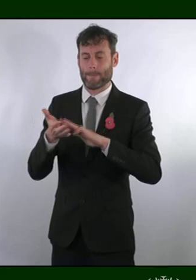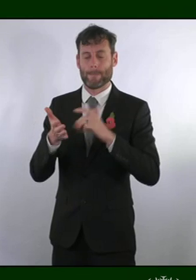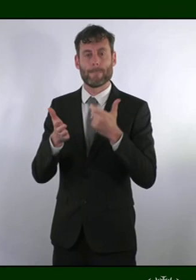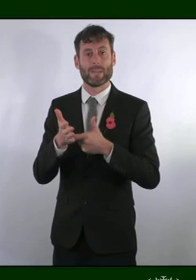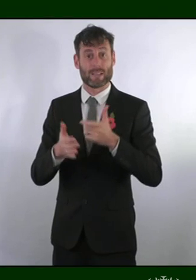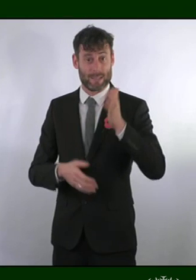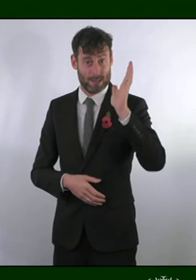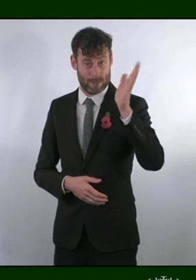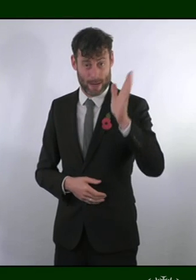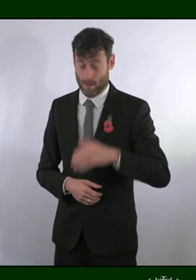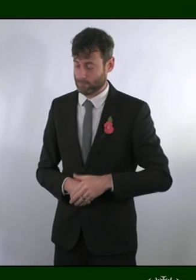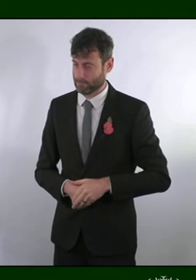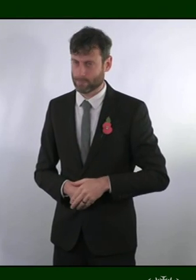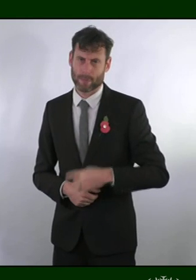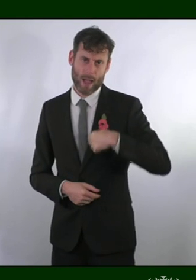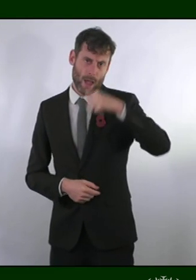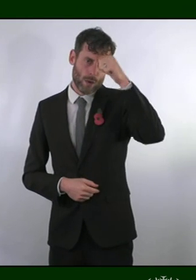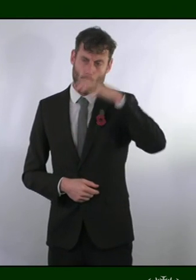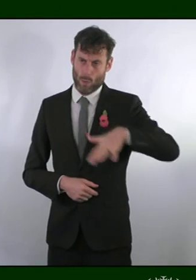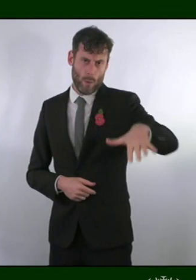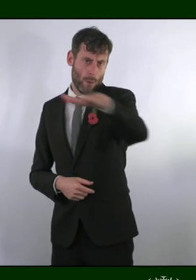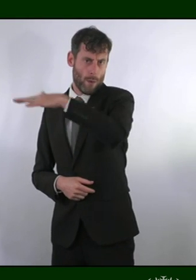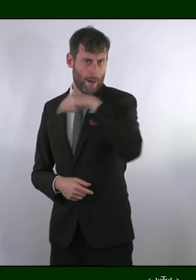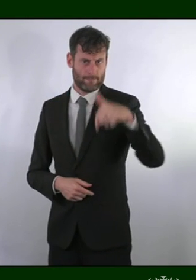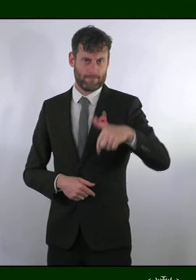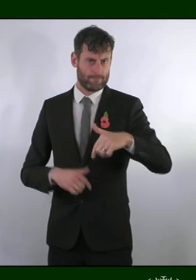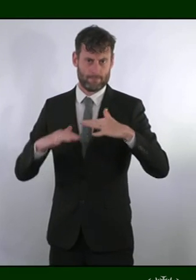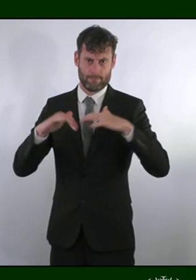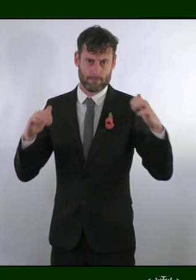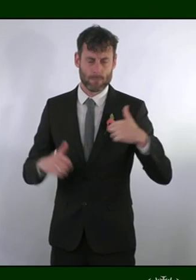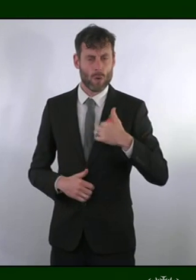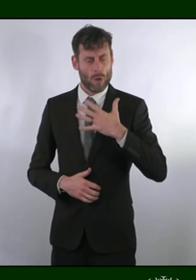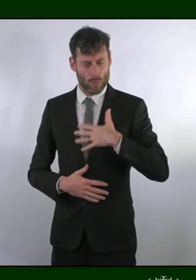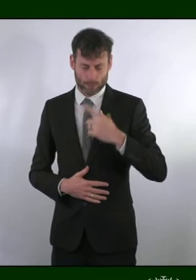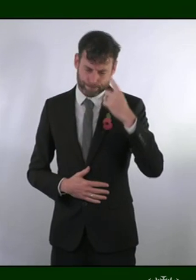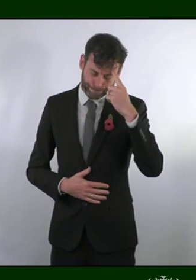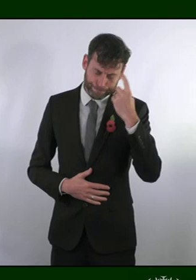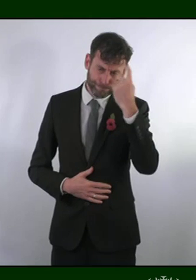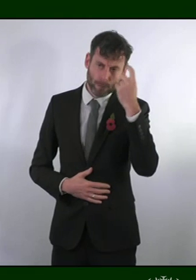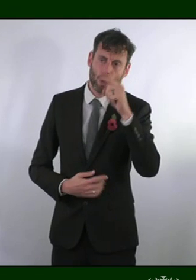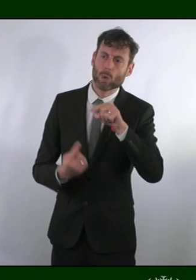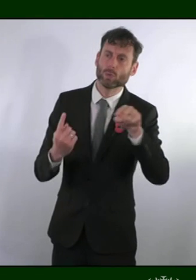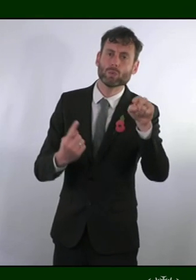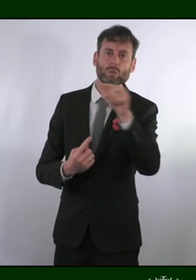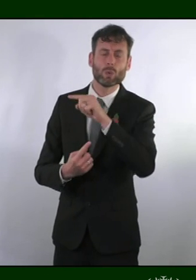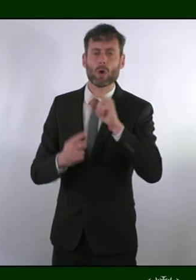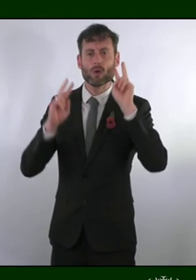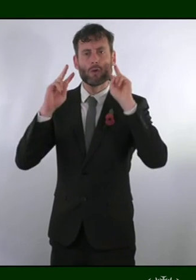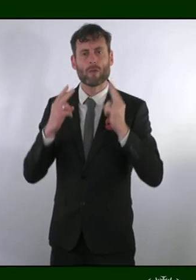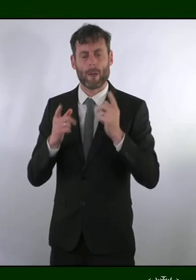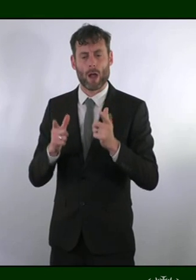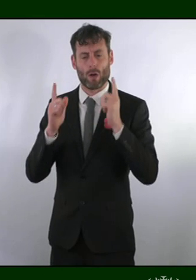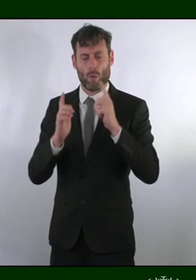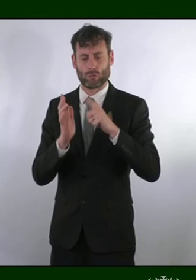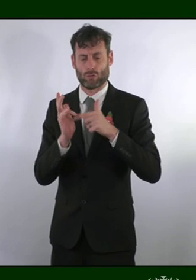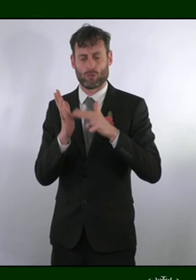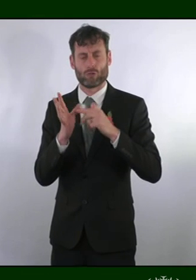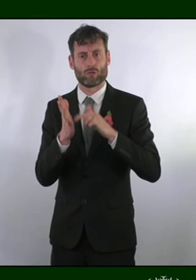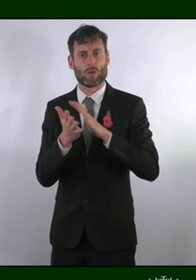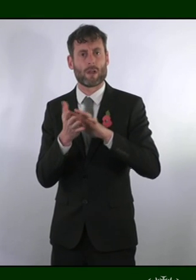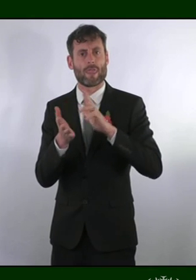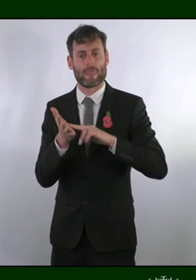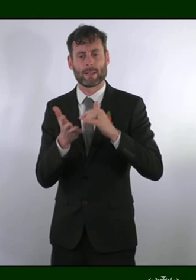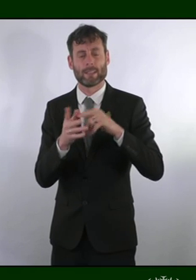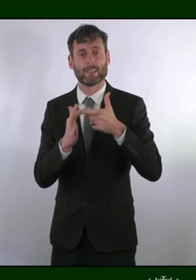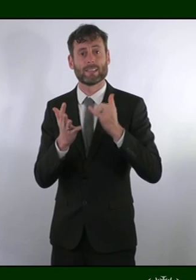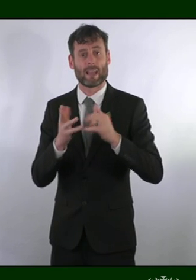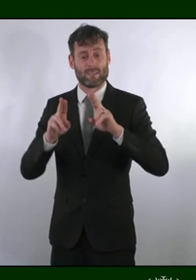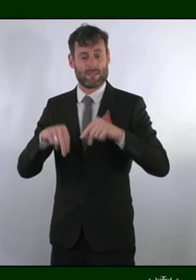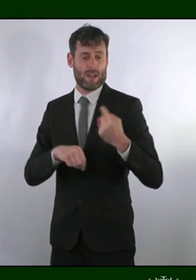I know the whole House will want to join me in sending our deepest sympathies to the family and friends of Rabbi Lord Jonathan Sacks, who sadly passed away on Saturday.